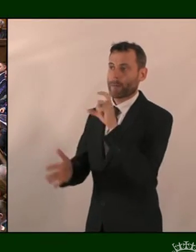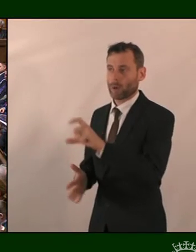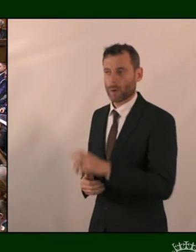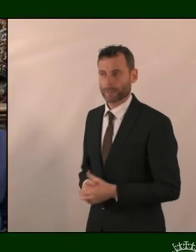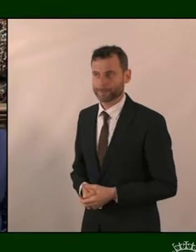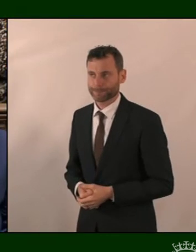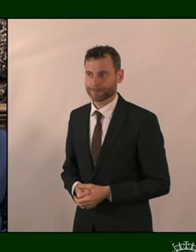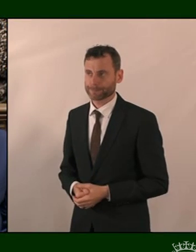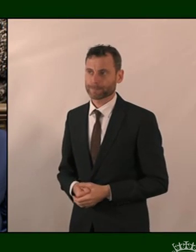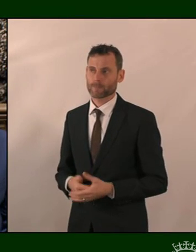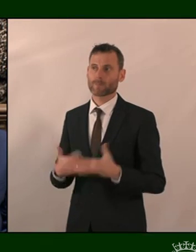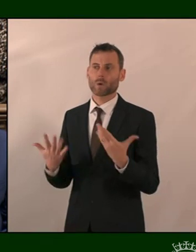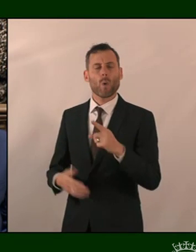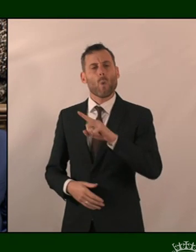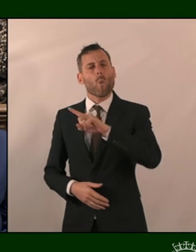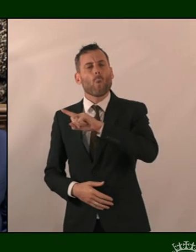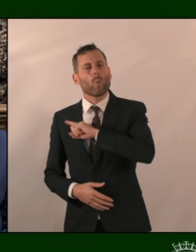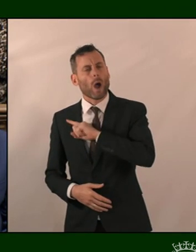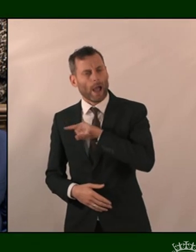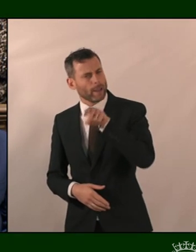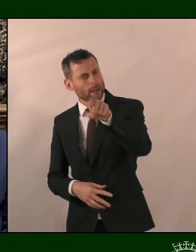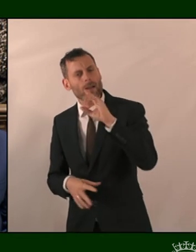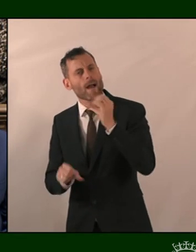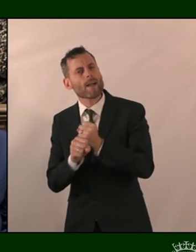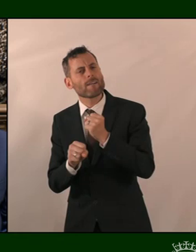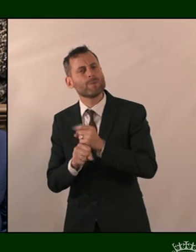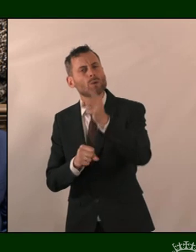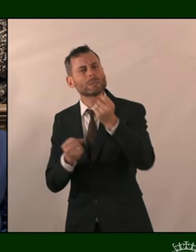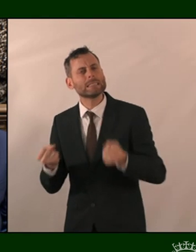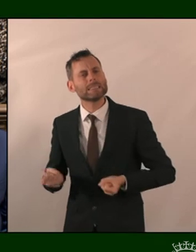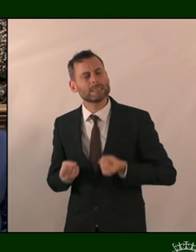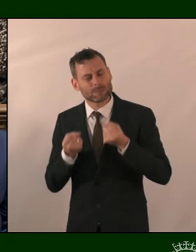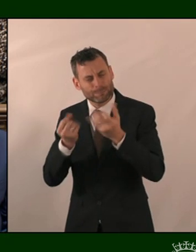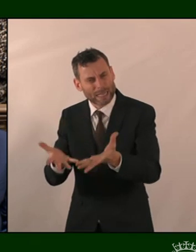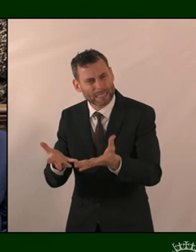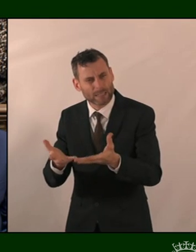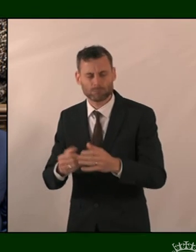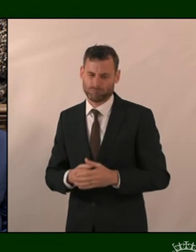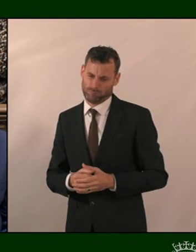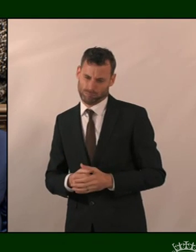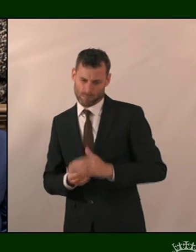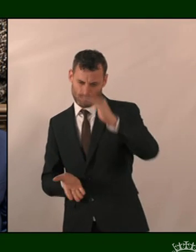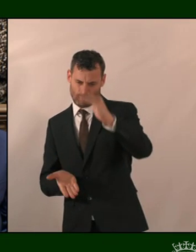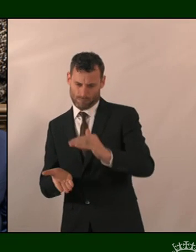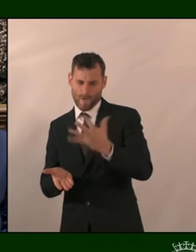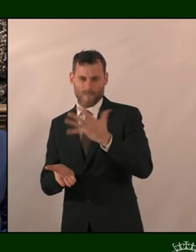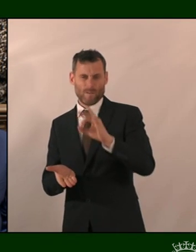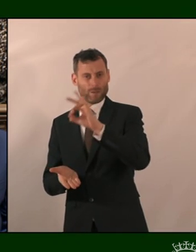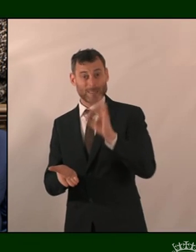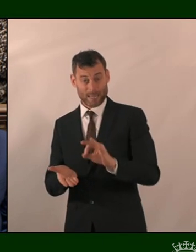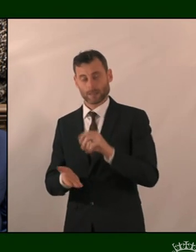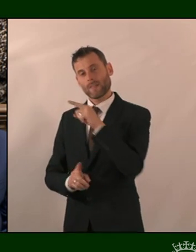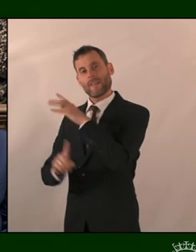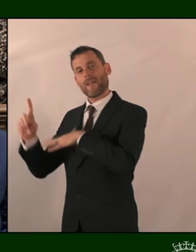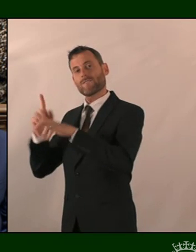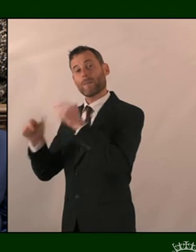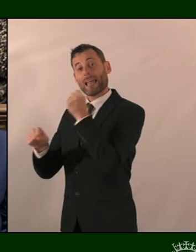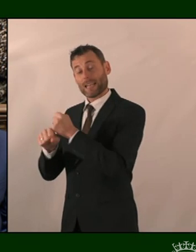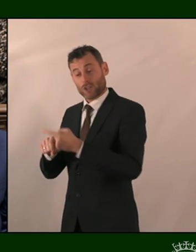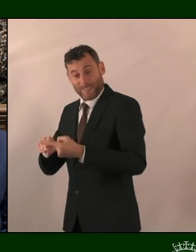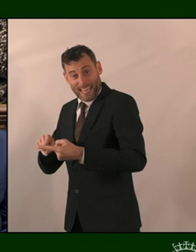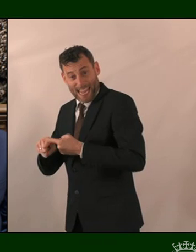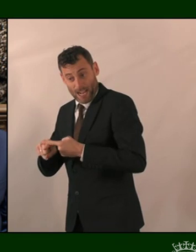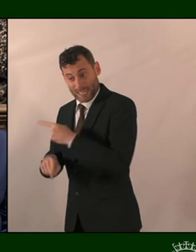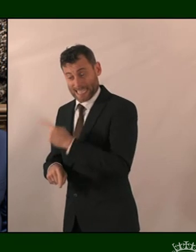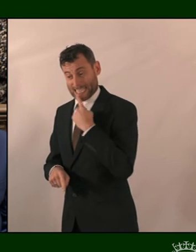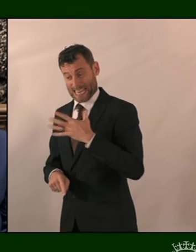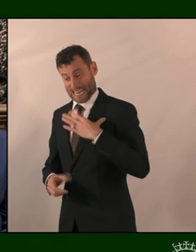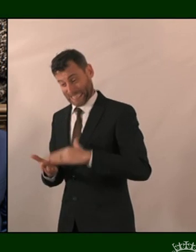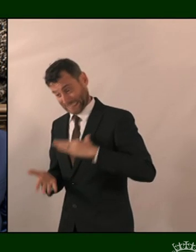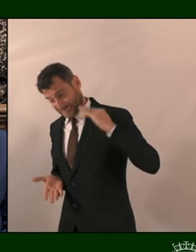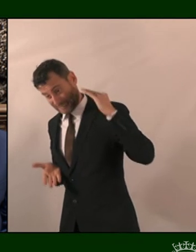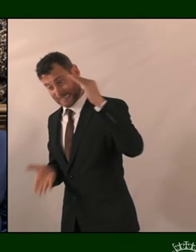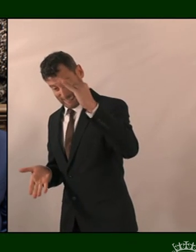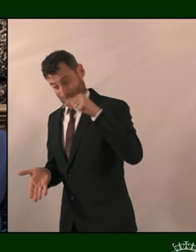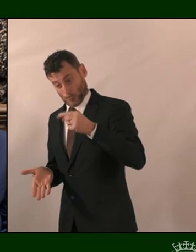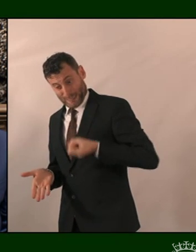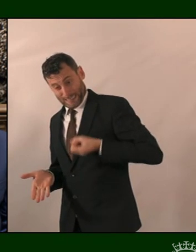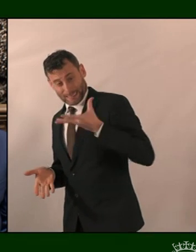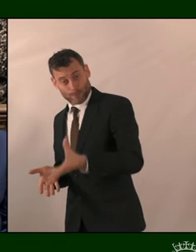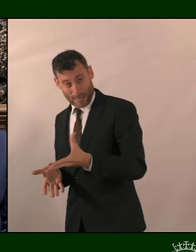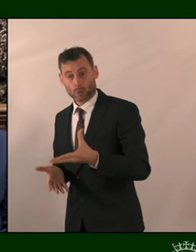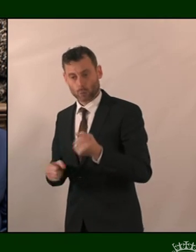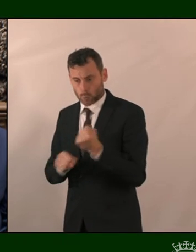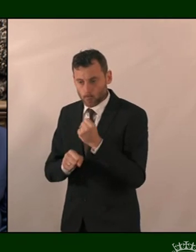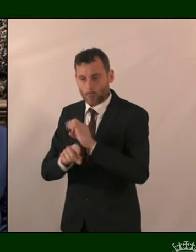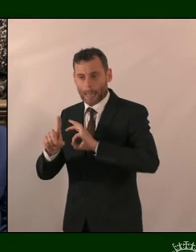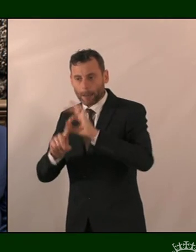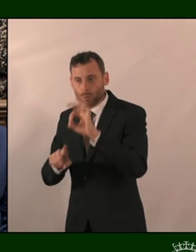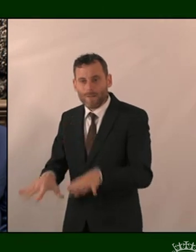If that is the case, why are the Government investing less than half the money the Environment Agency of England says is necessary to improve flood defences across the country?